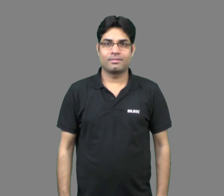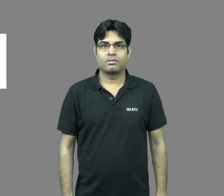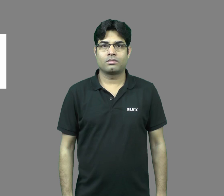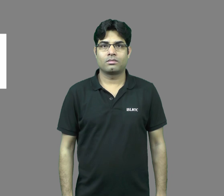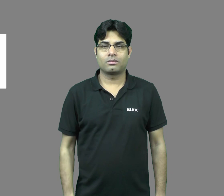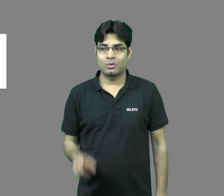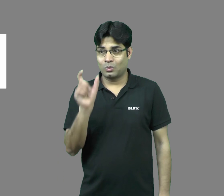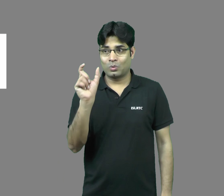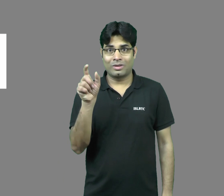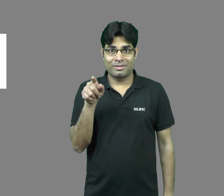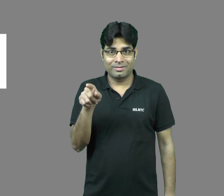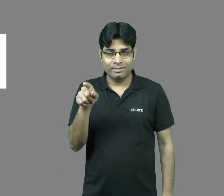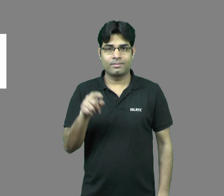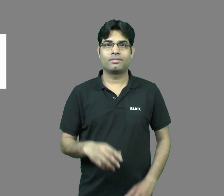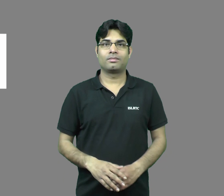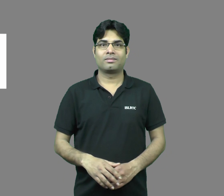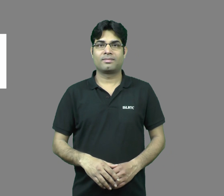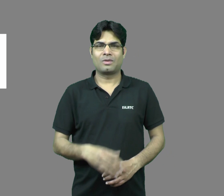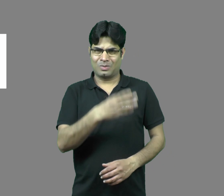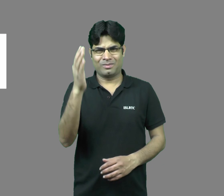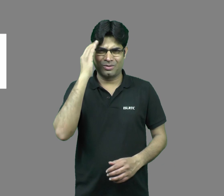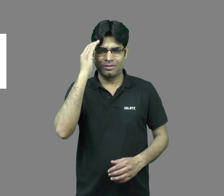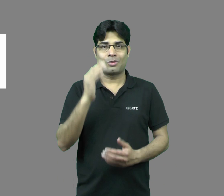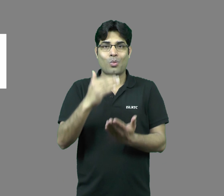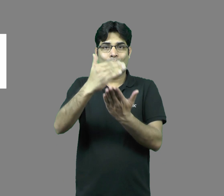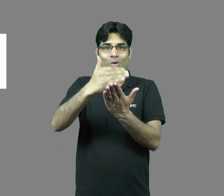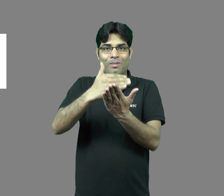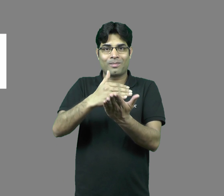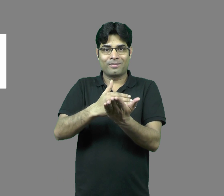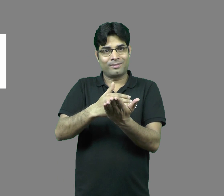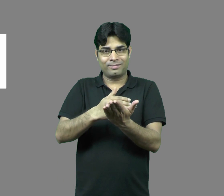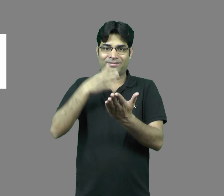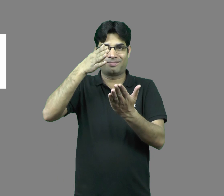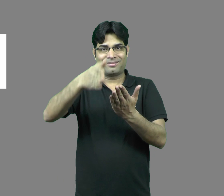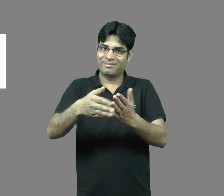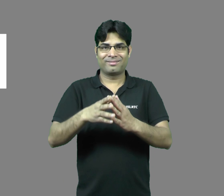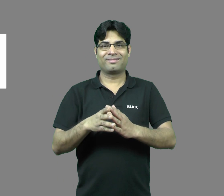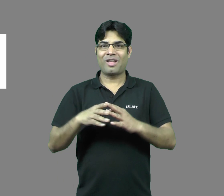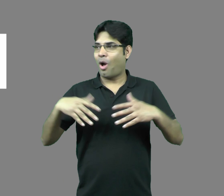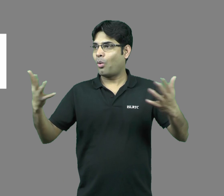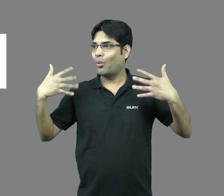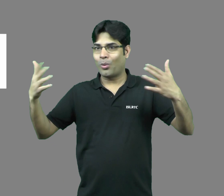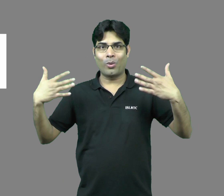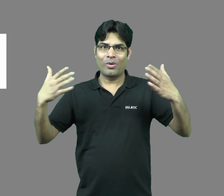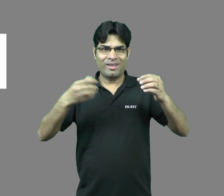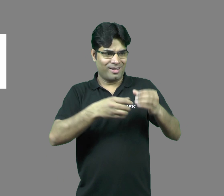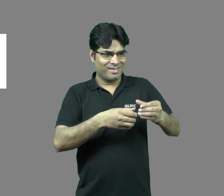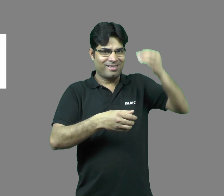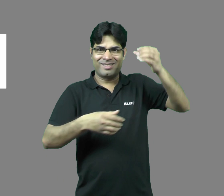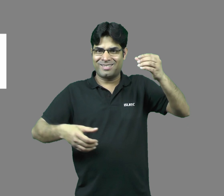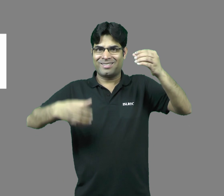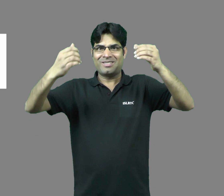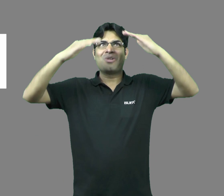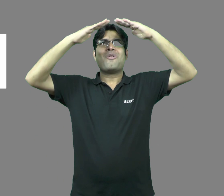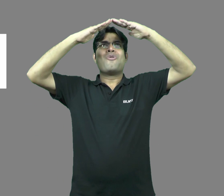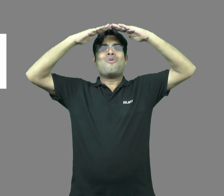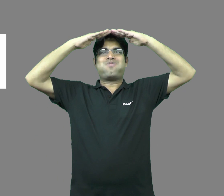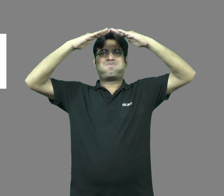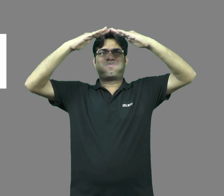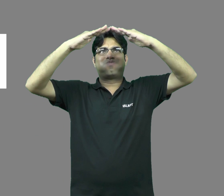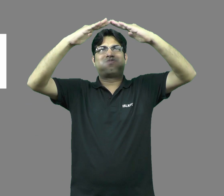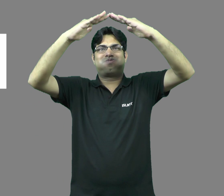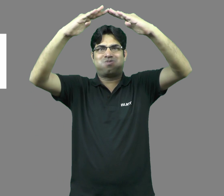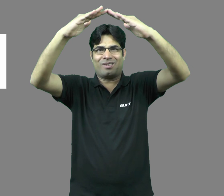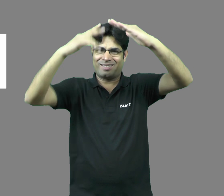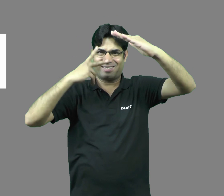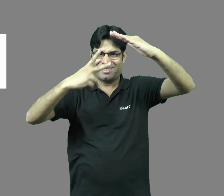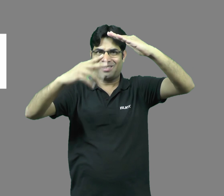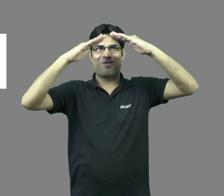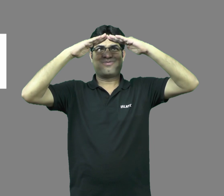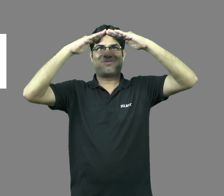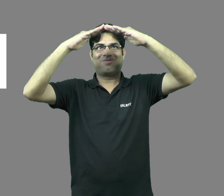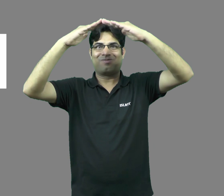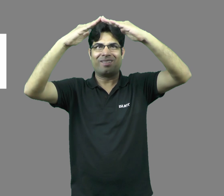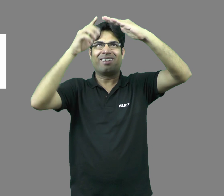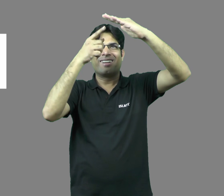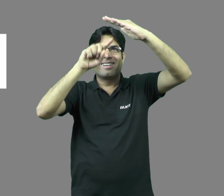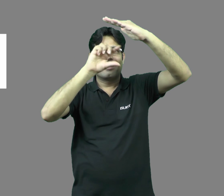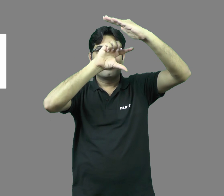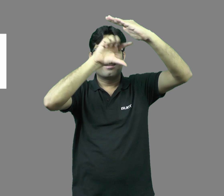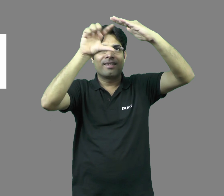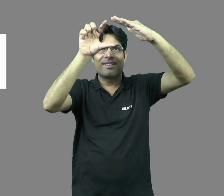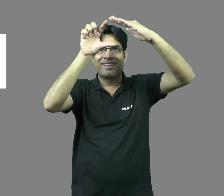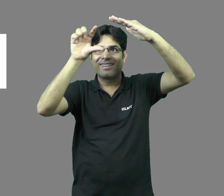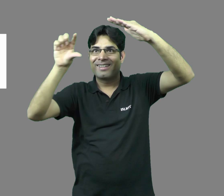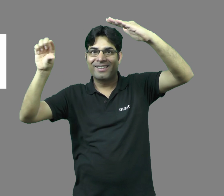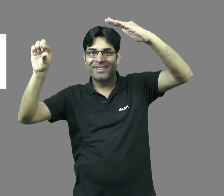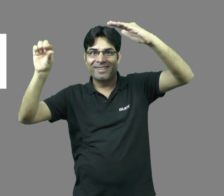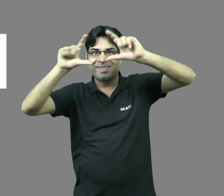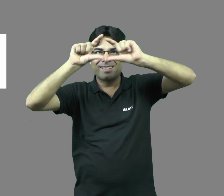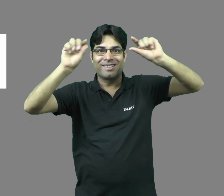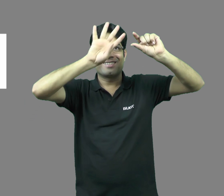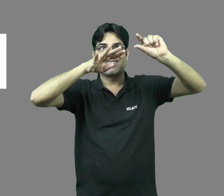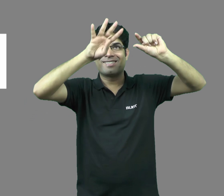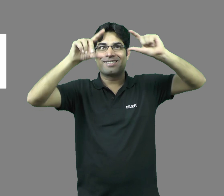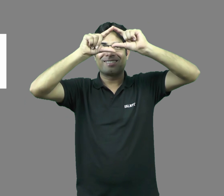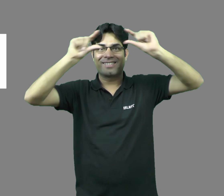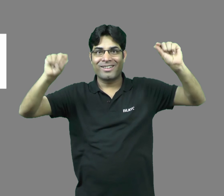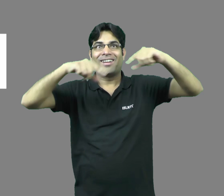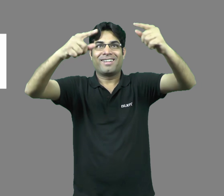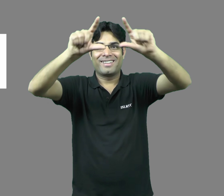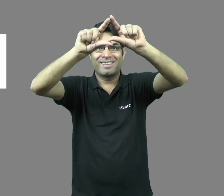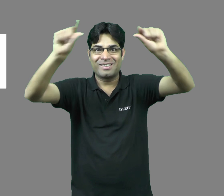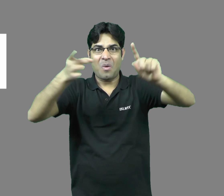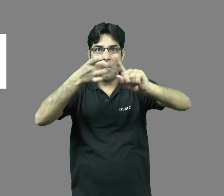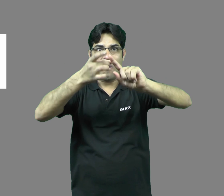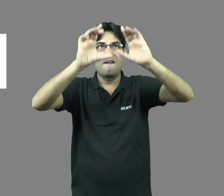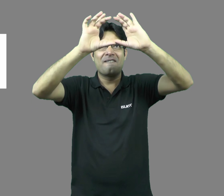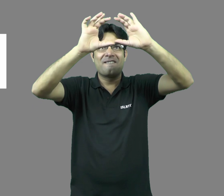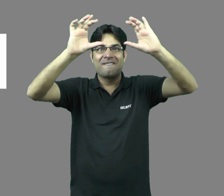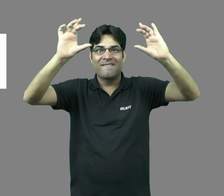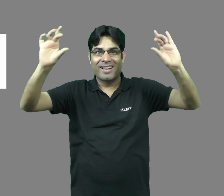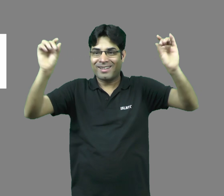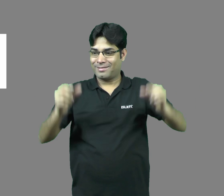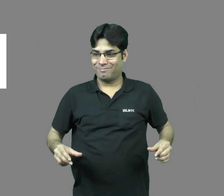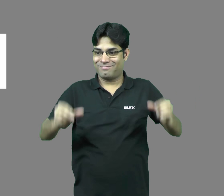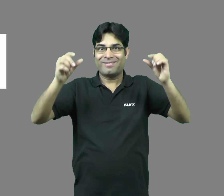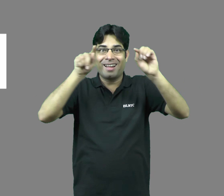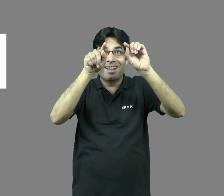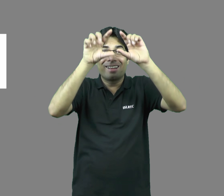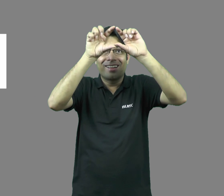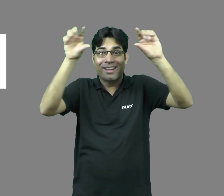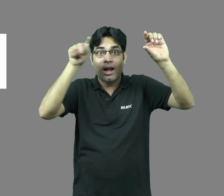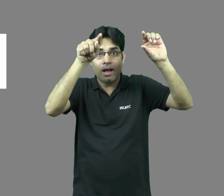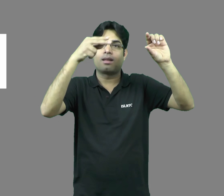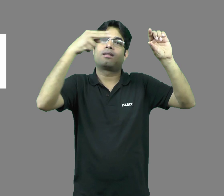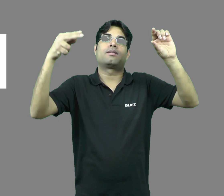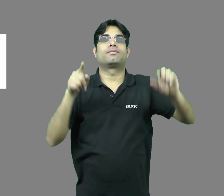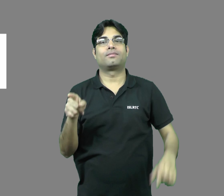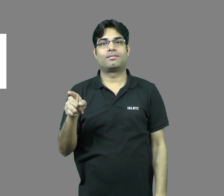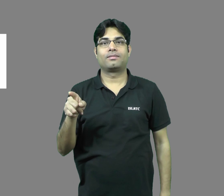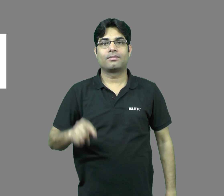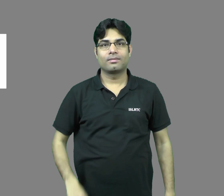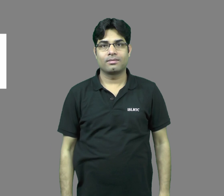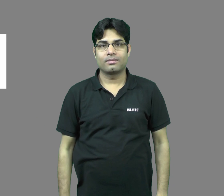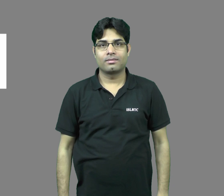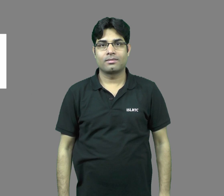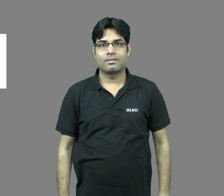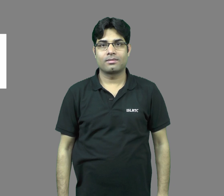Trusses